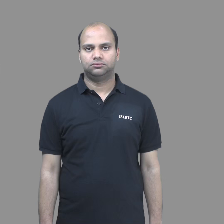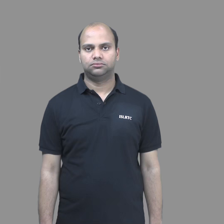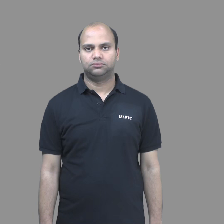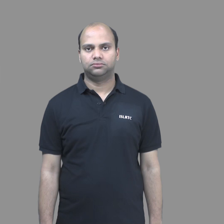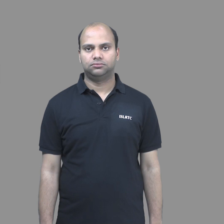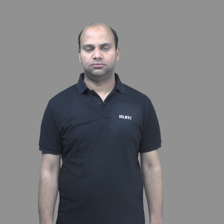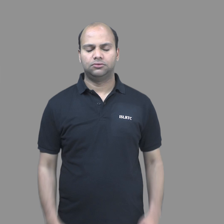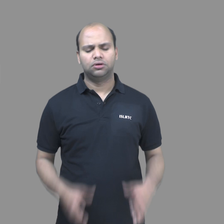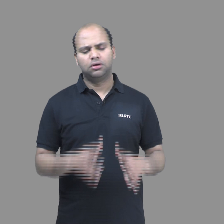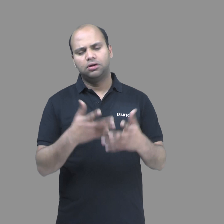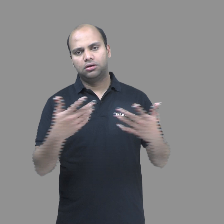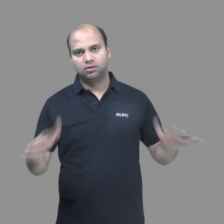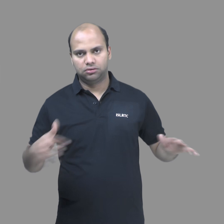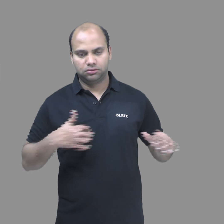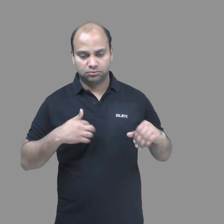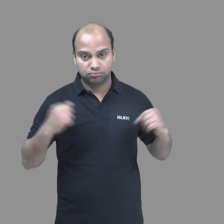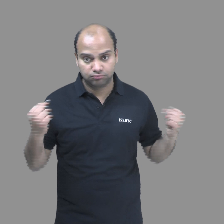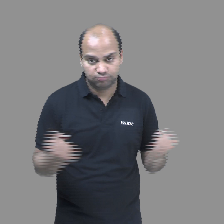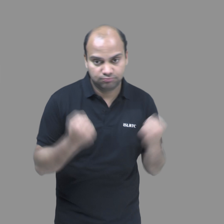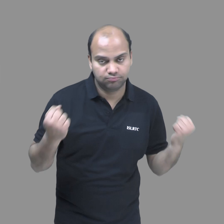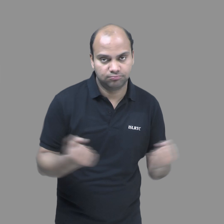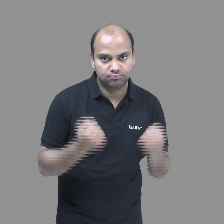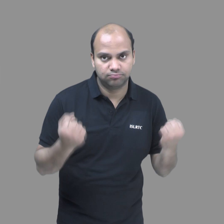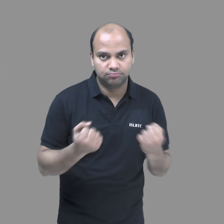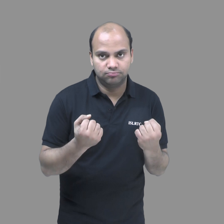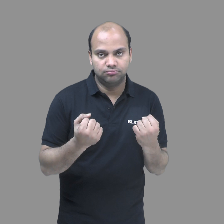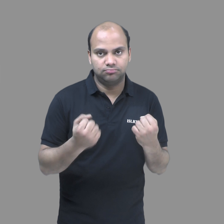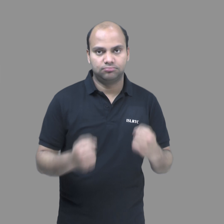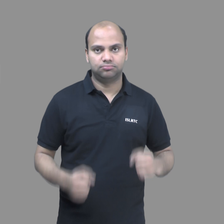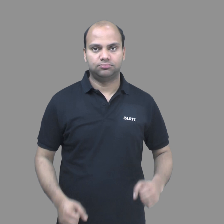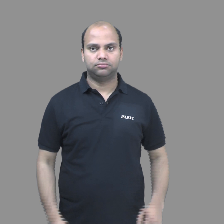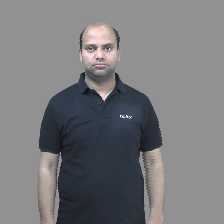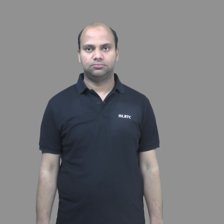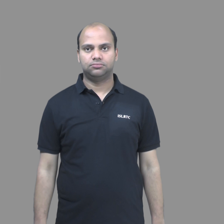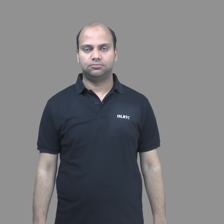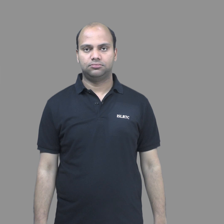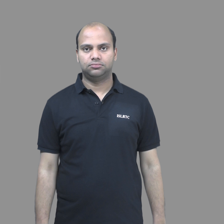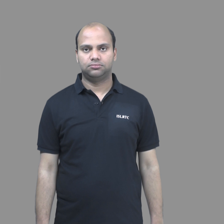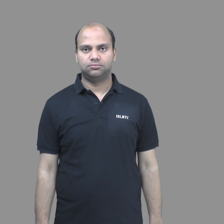Initiative Drive